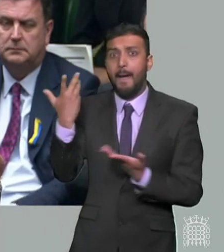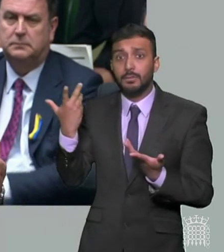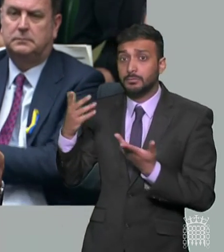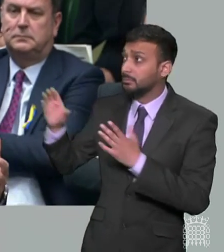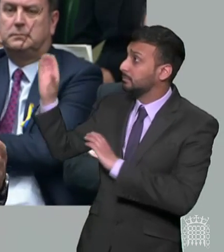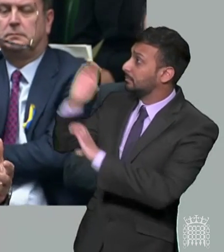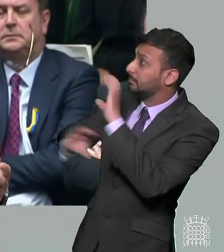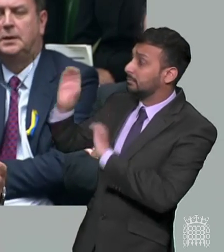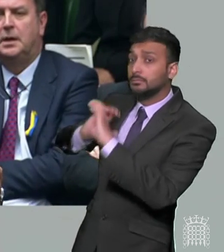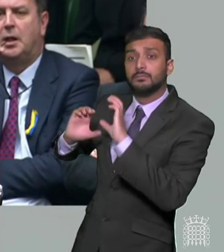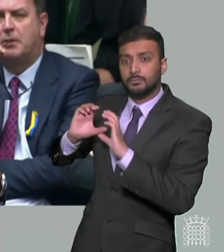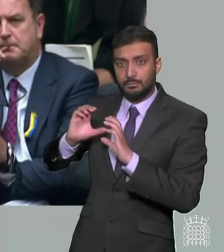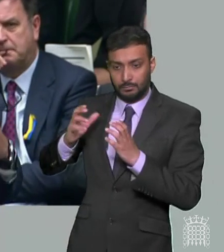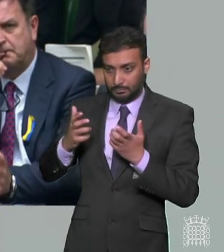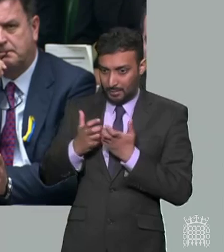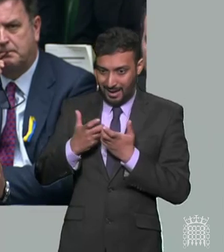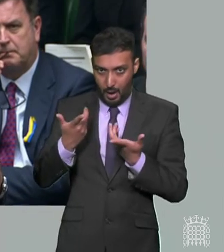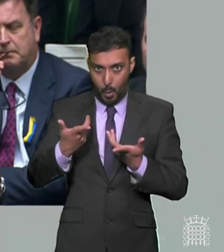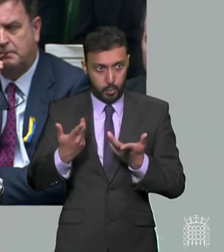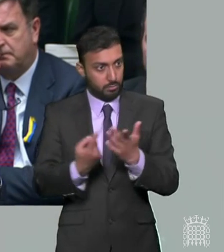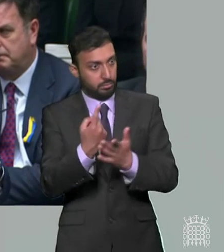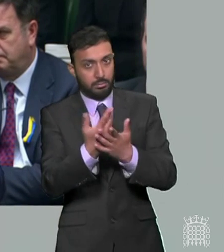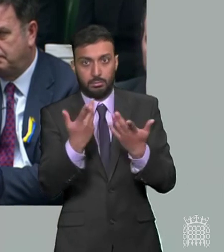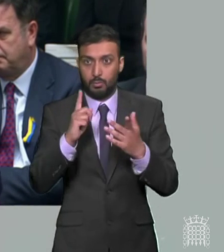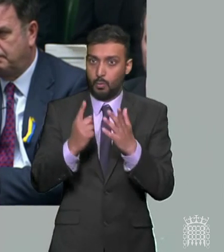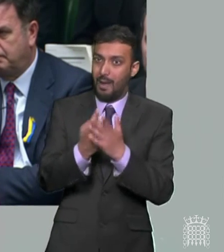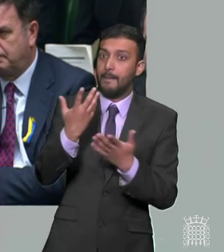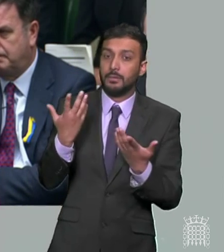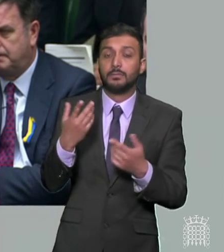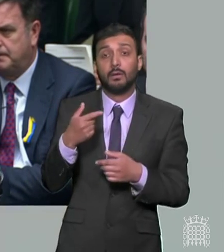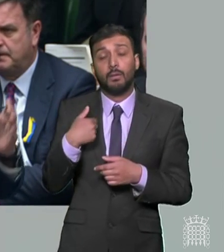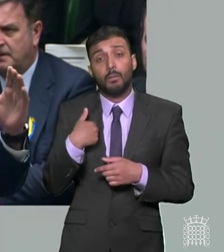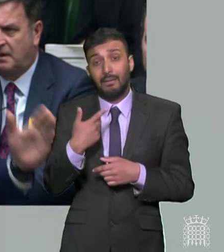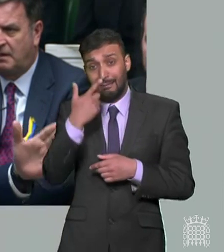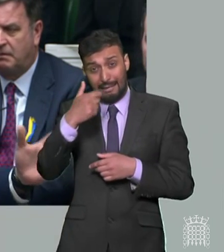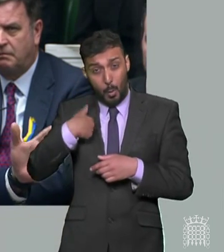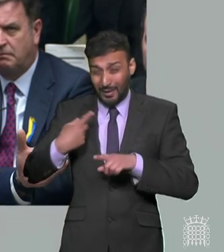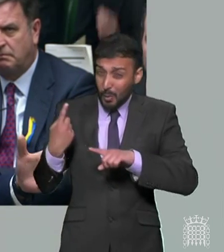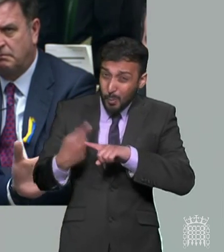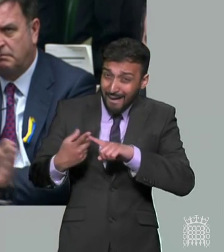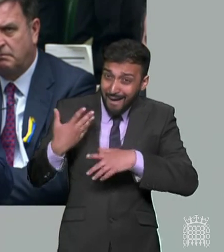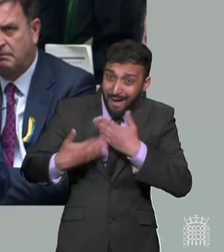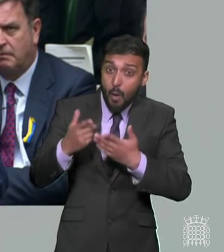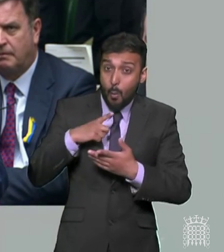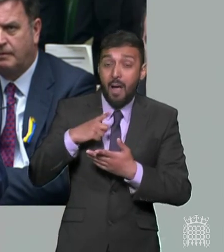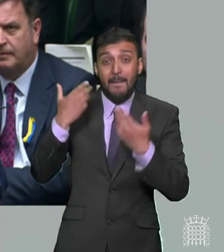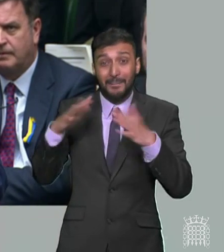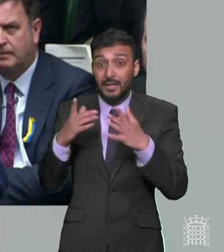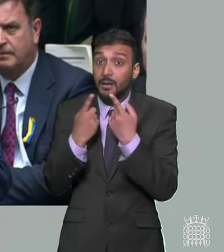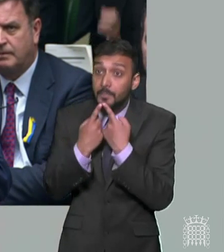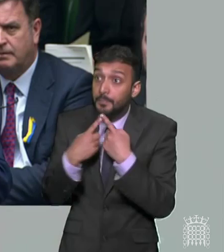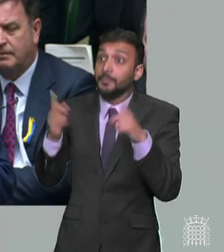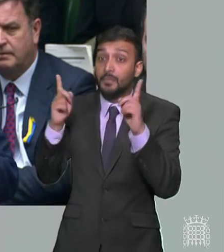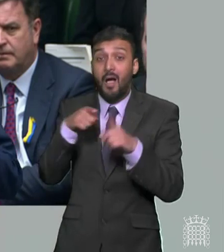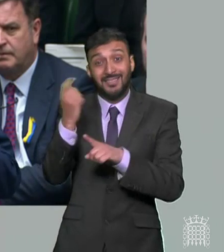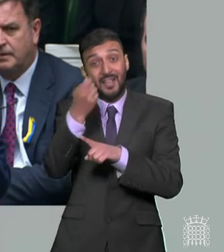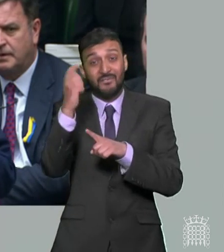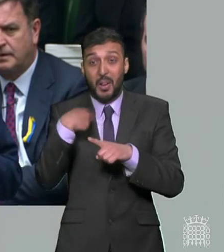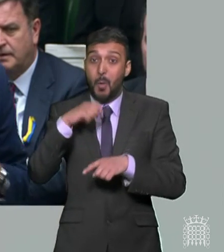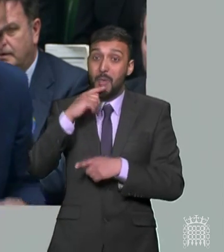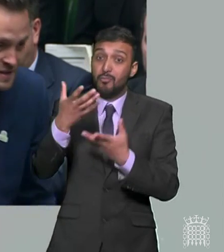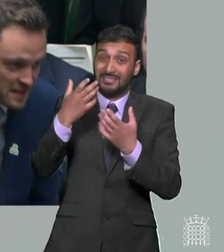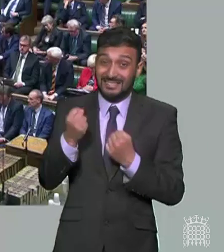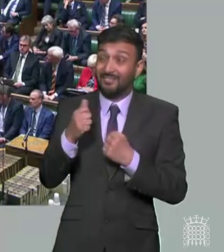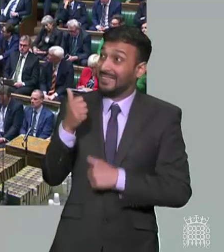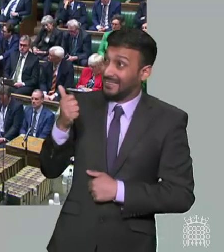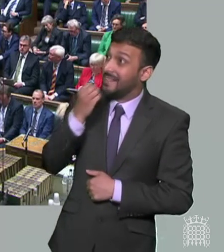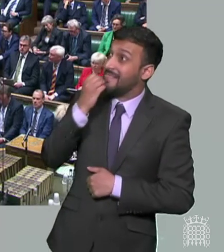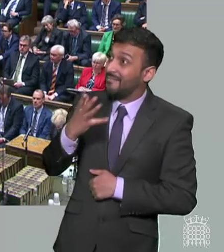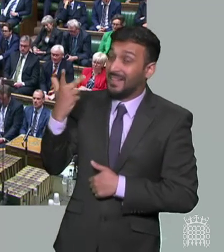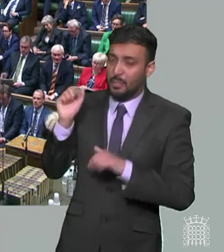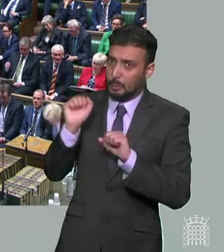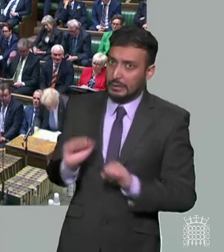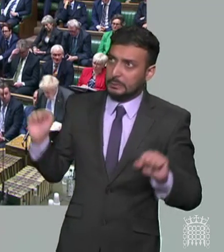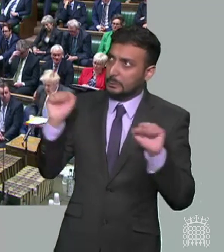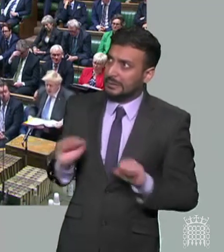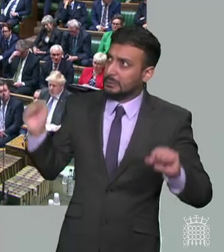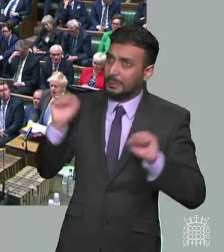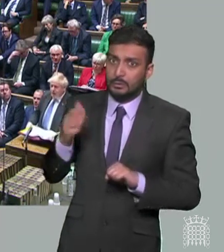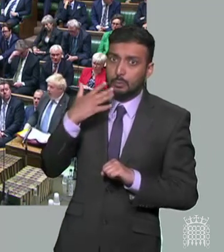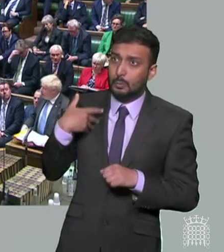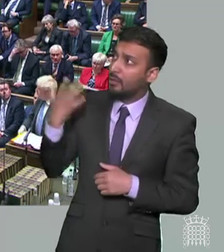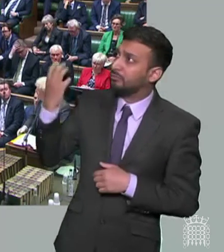Will my right honourable Friend look seriously at how we might help to accelerate the often lengthy process of moving from successful funding announcement to spades in the ground, so that our residents can benefit from those investments?